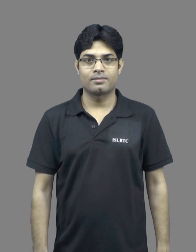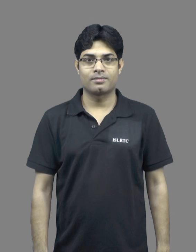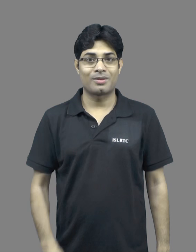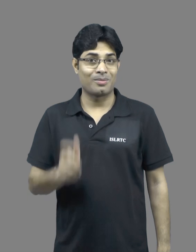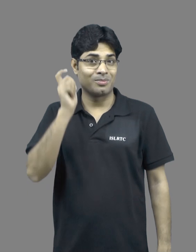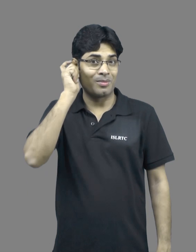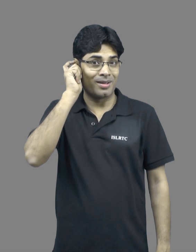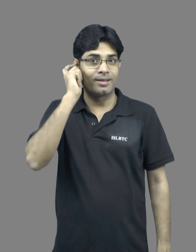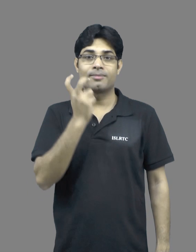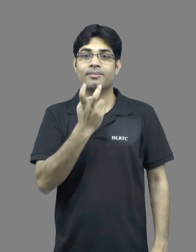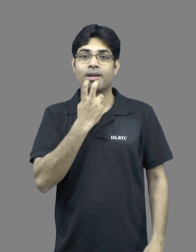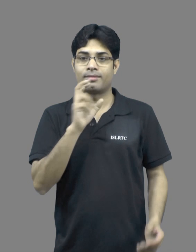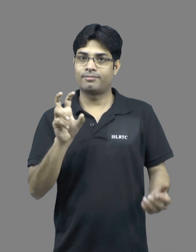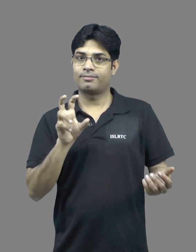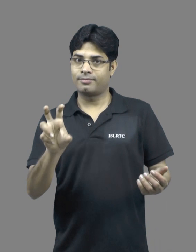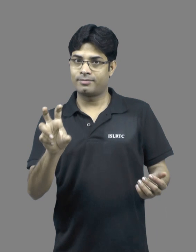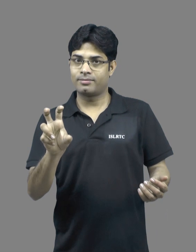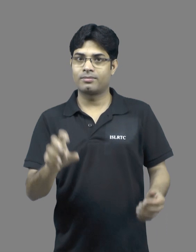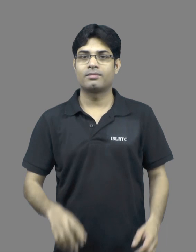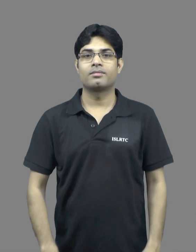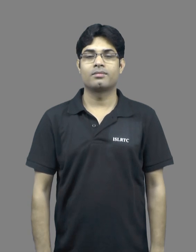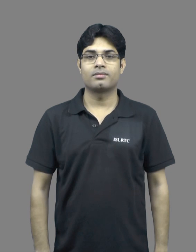Charger (Phone)